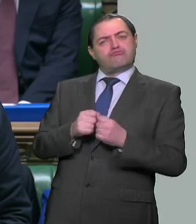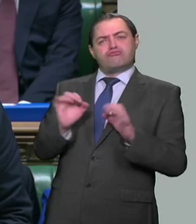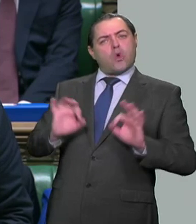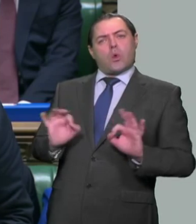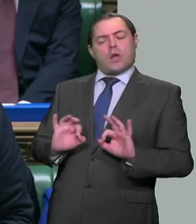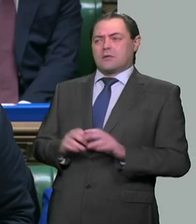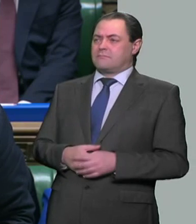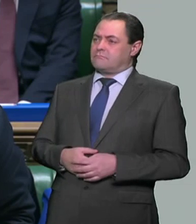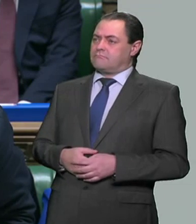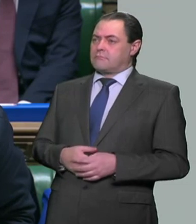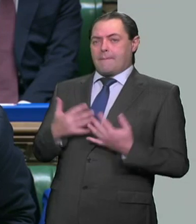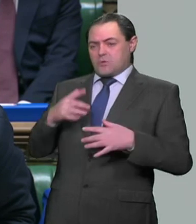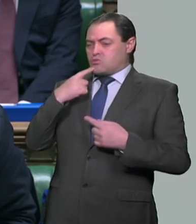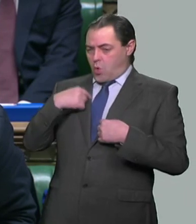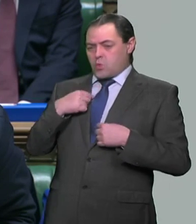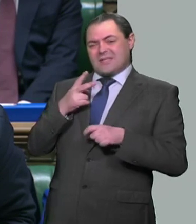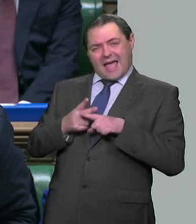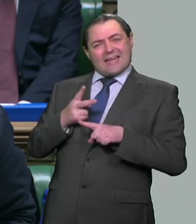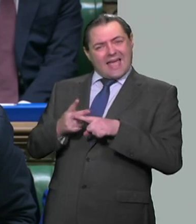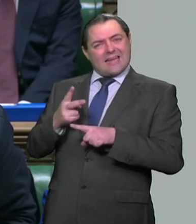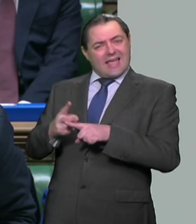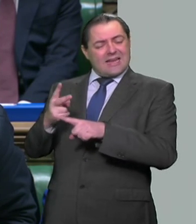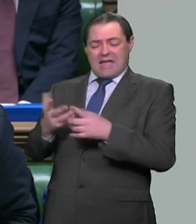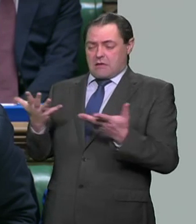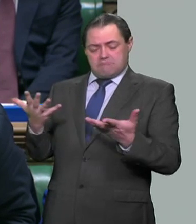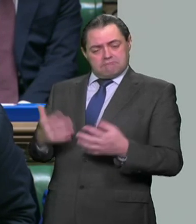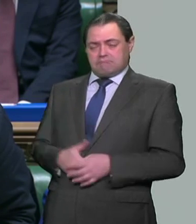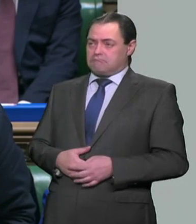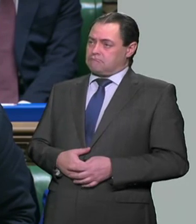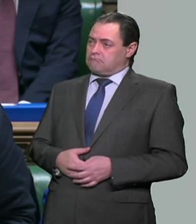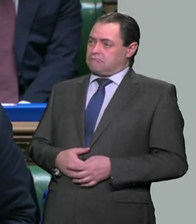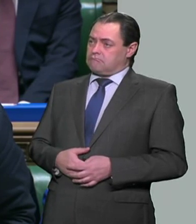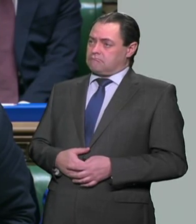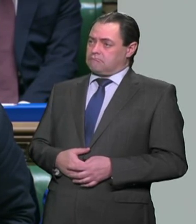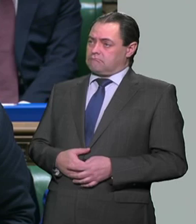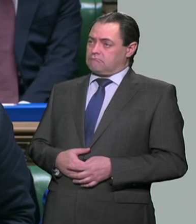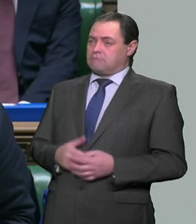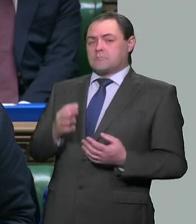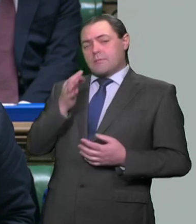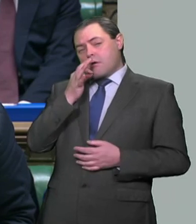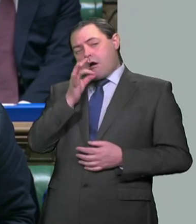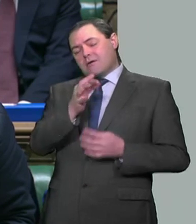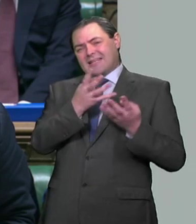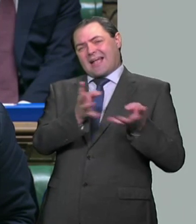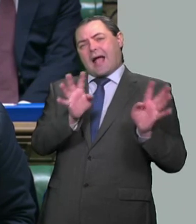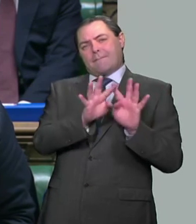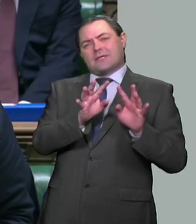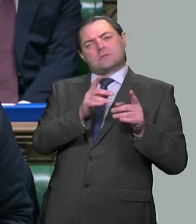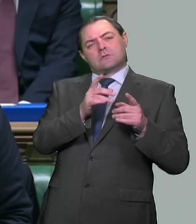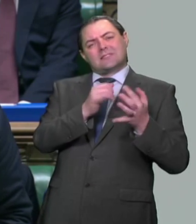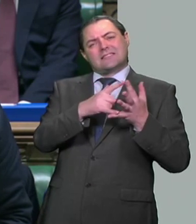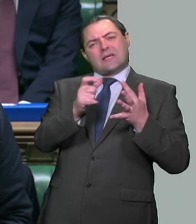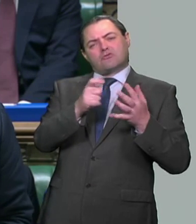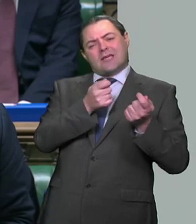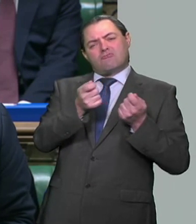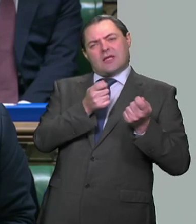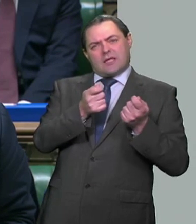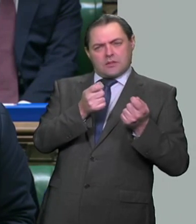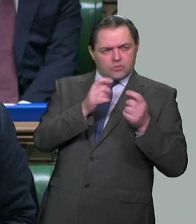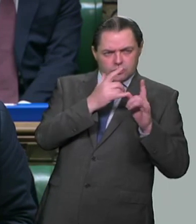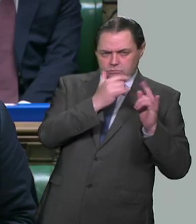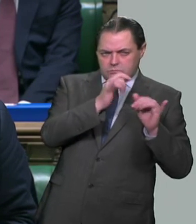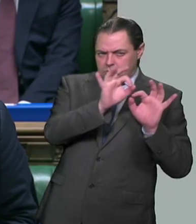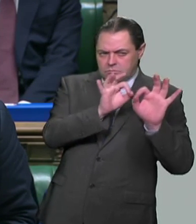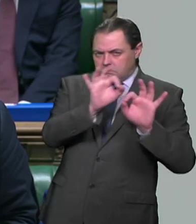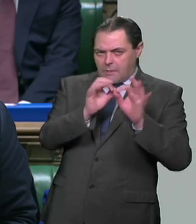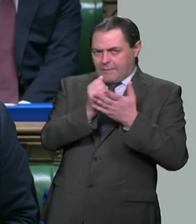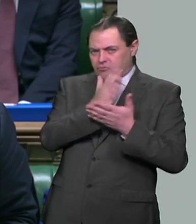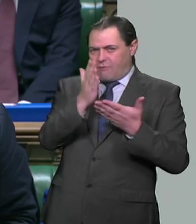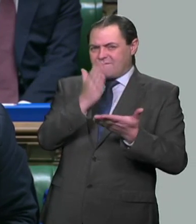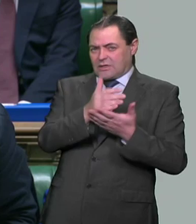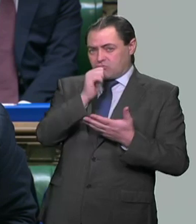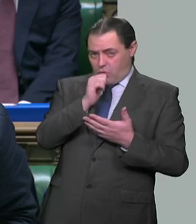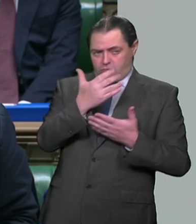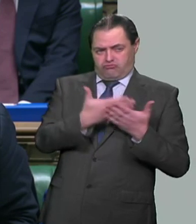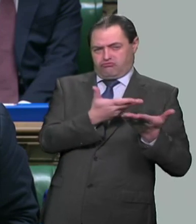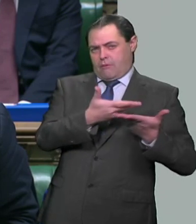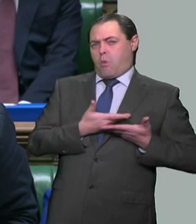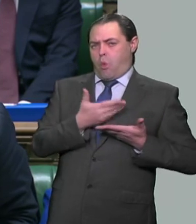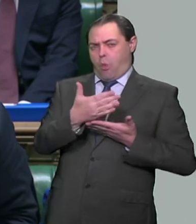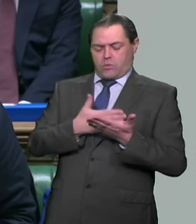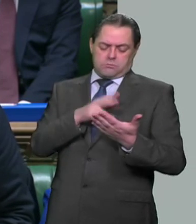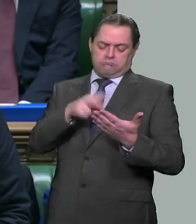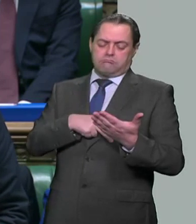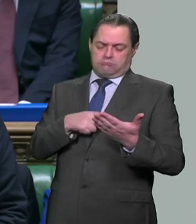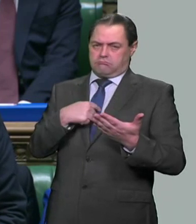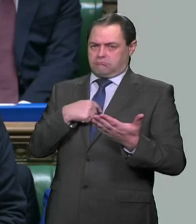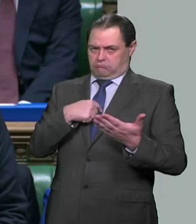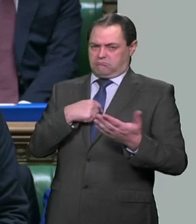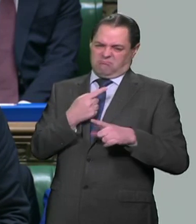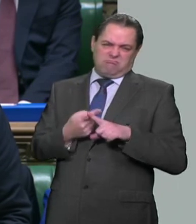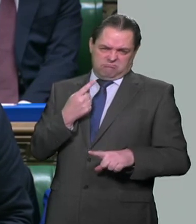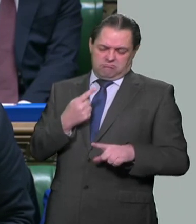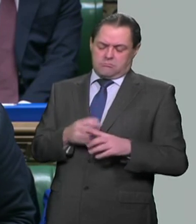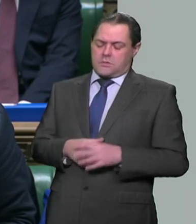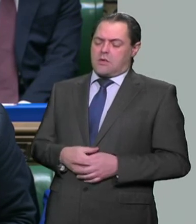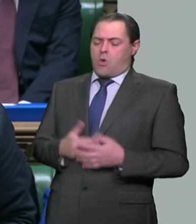That is what I have been repeatedly assured. But I have asked the Cabinet Secretary to establish all the facts and to report back as soon as possible.